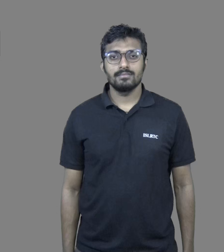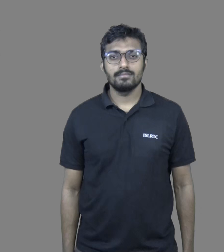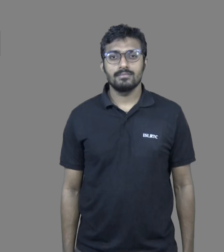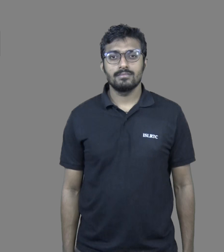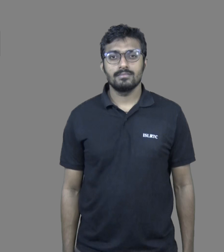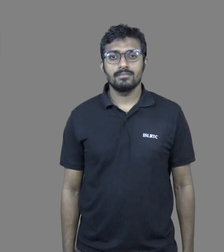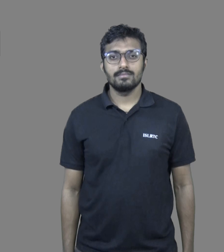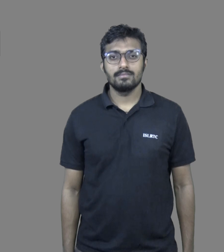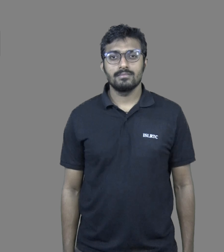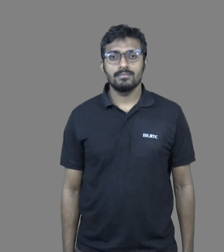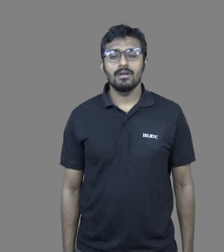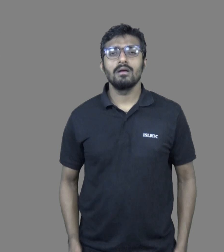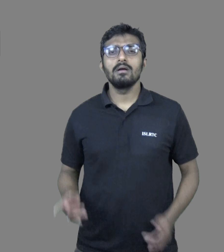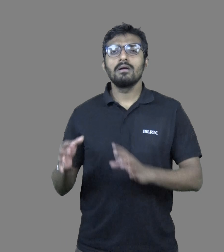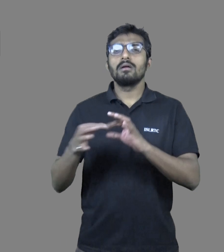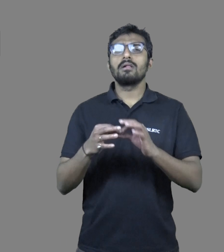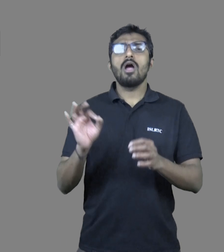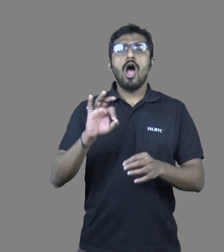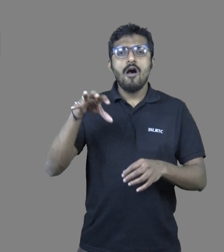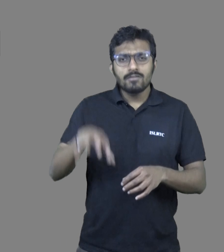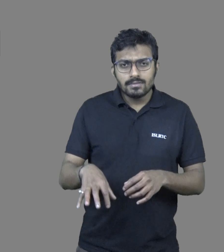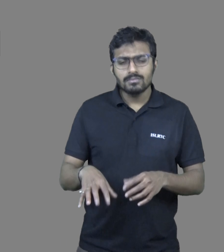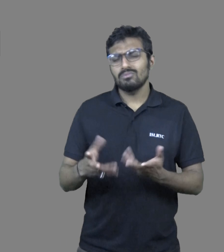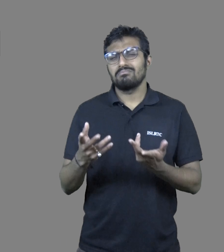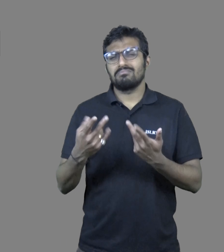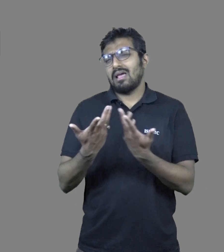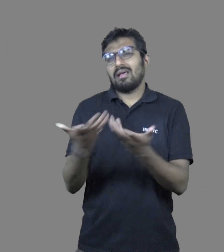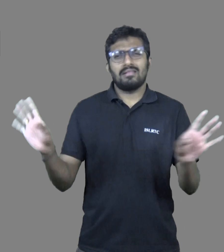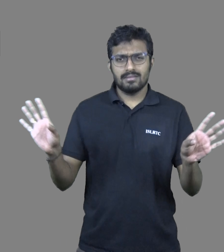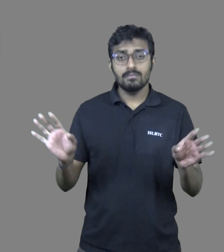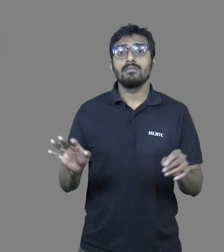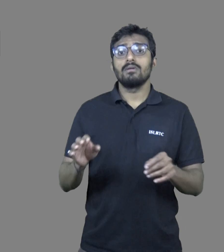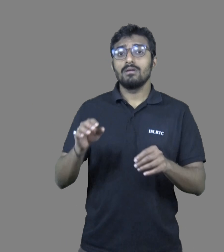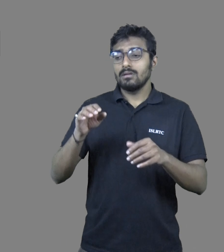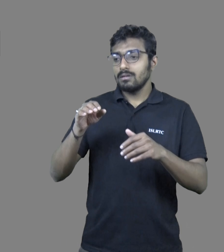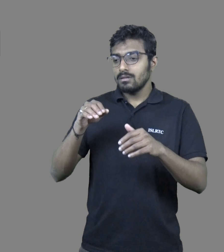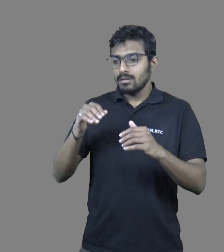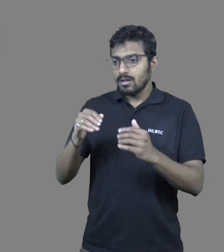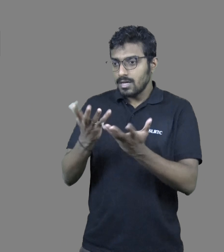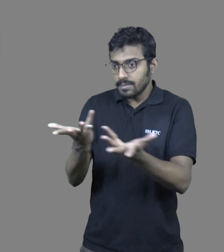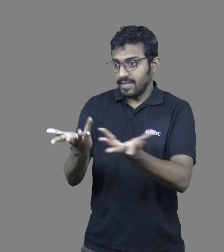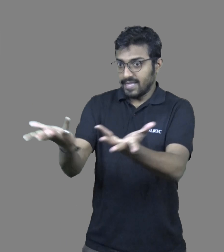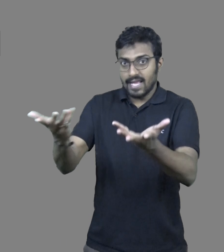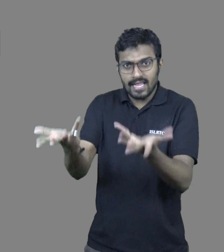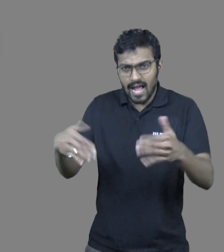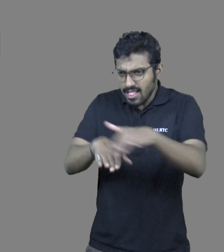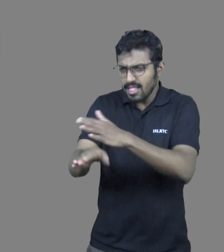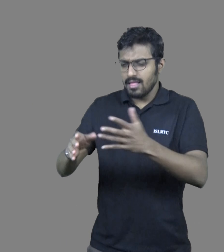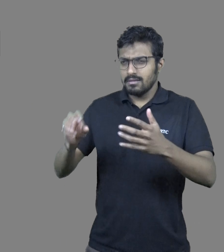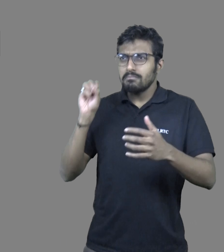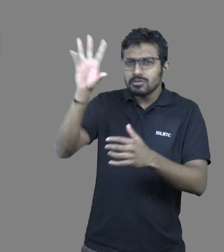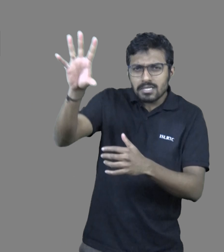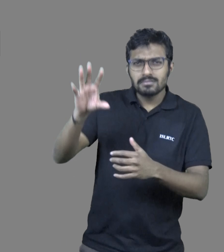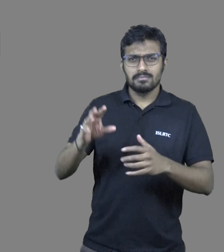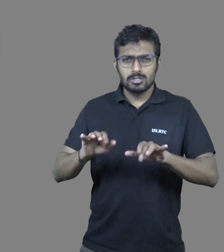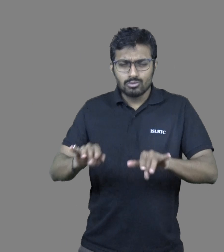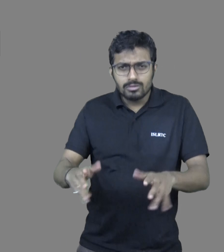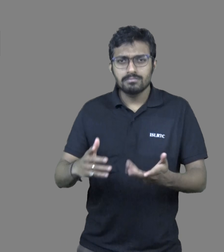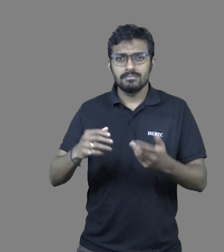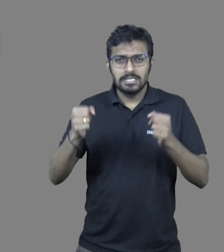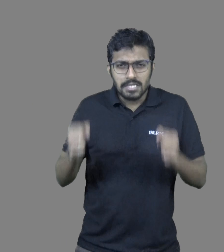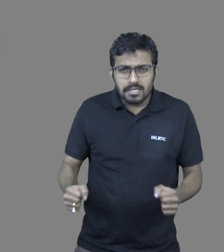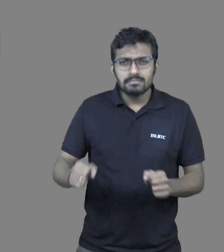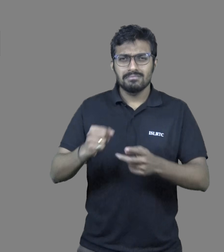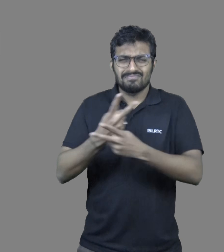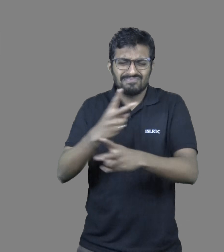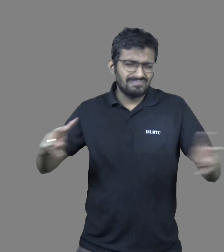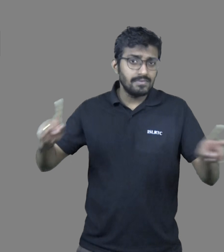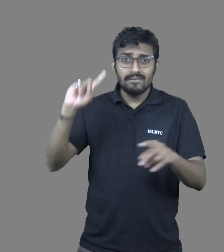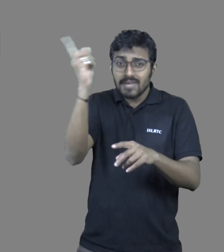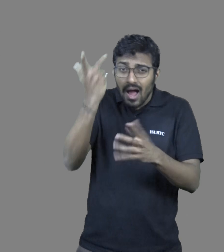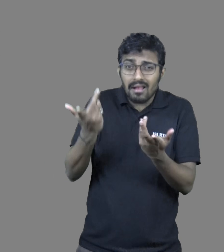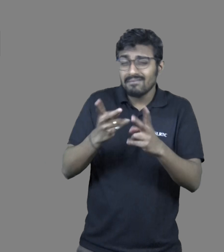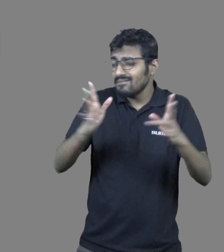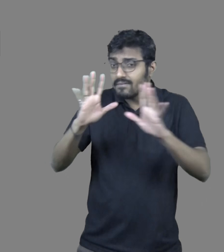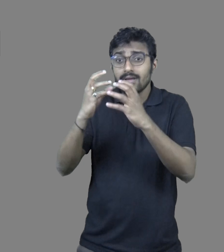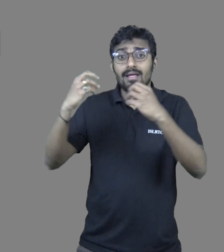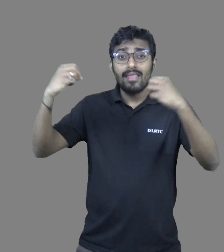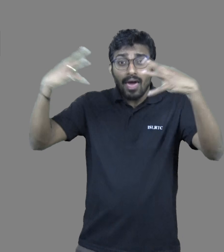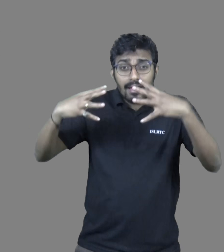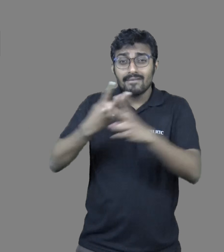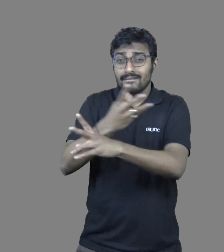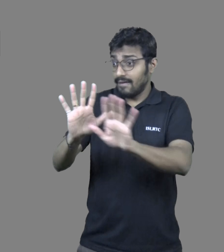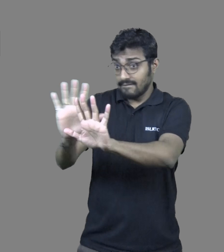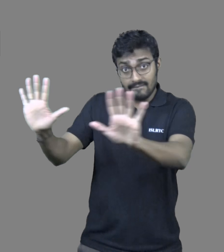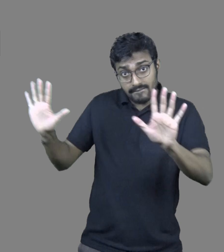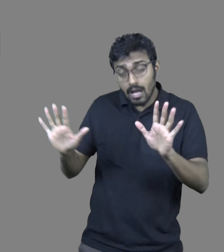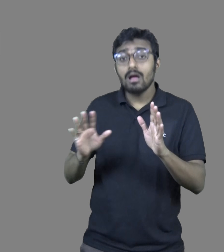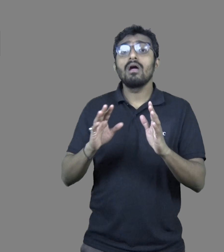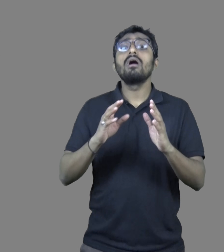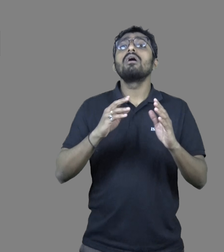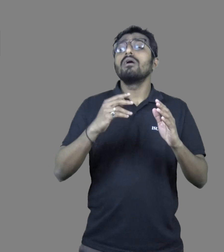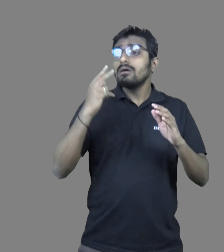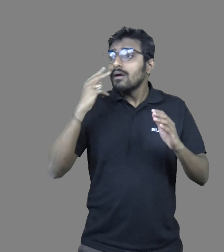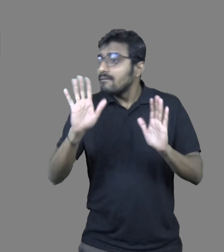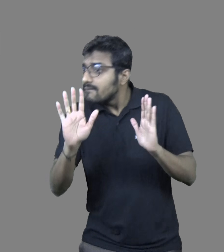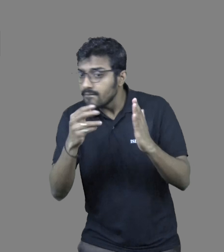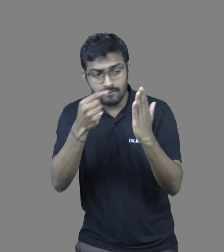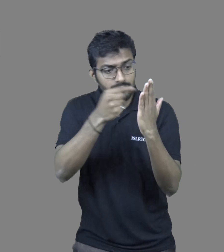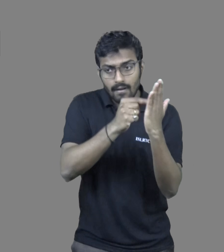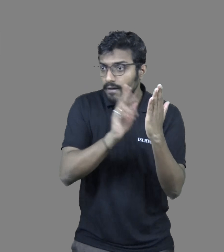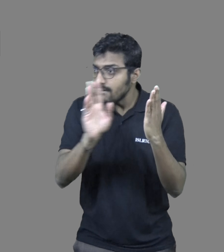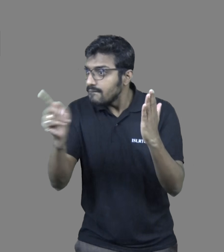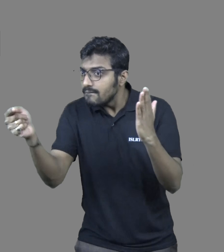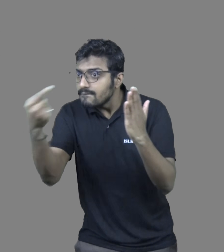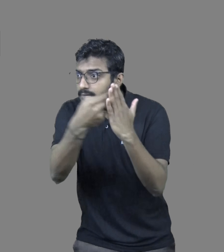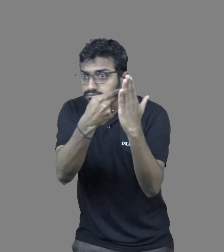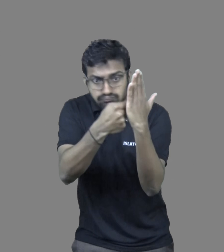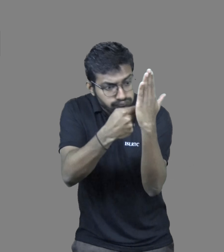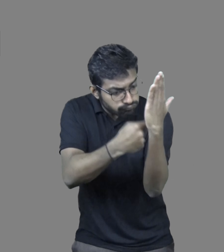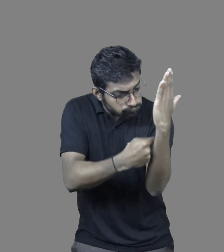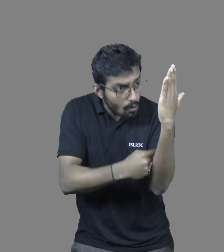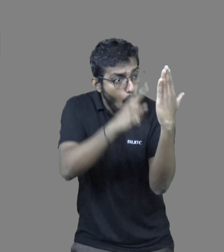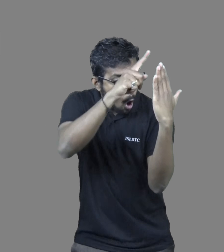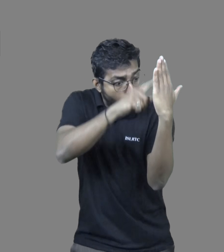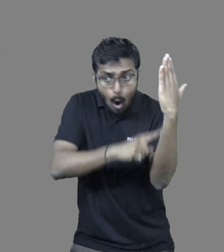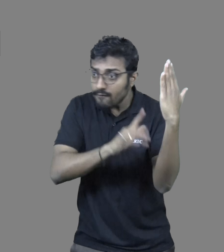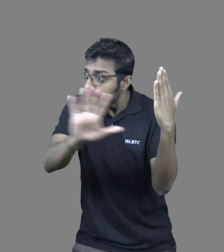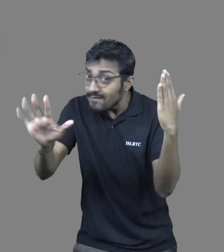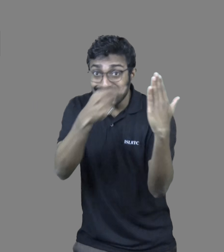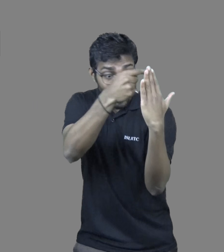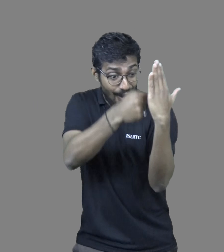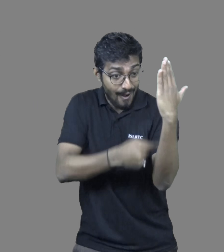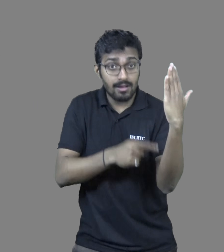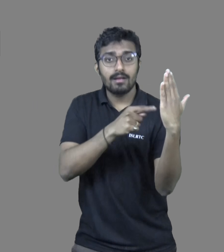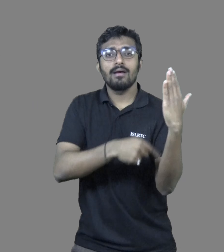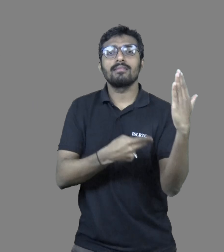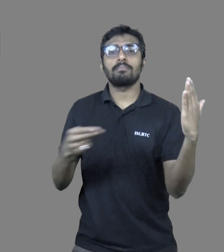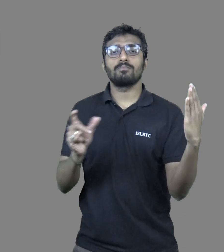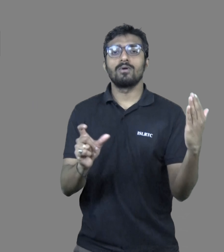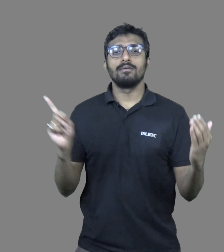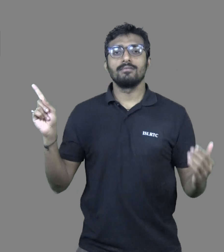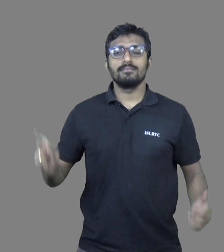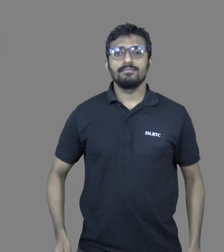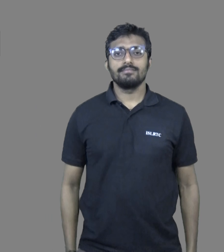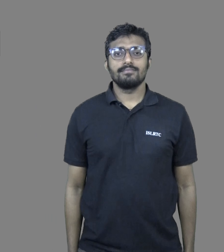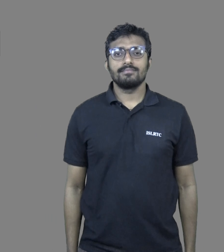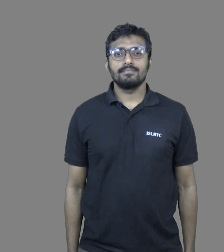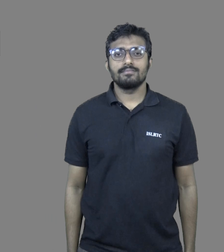Inventory